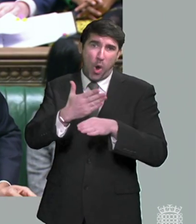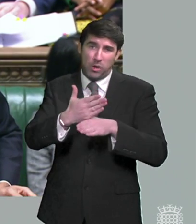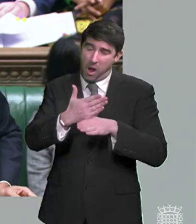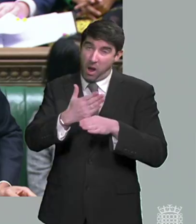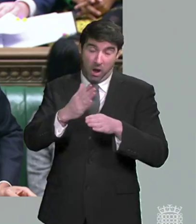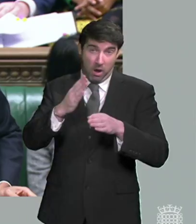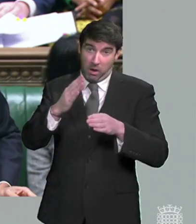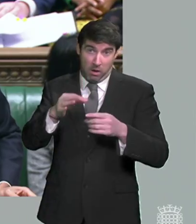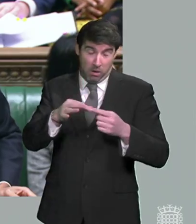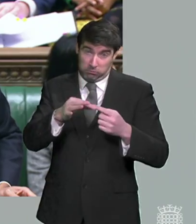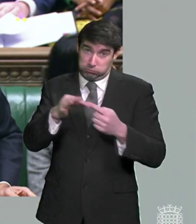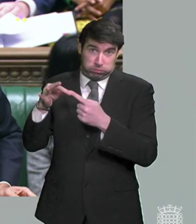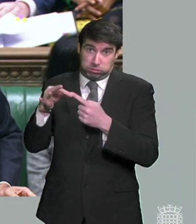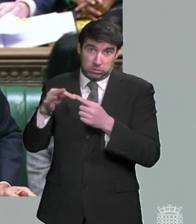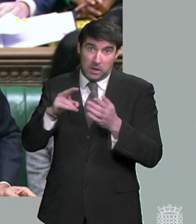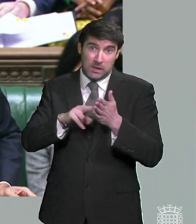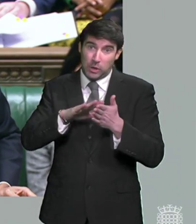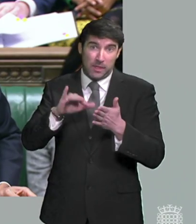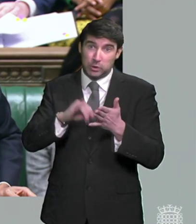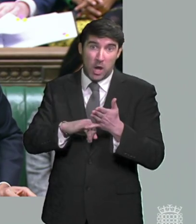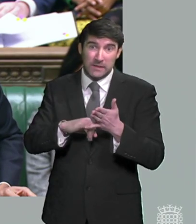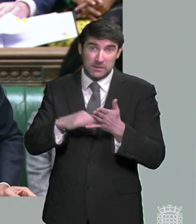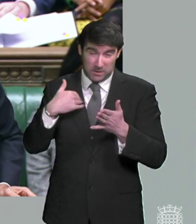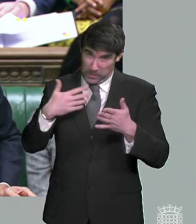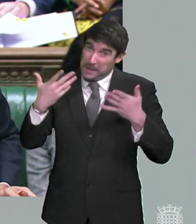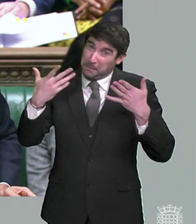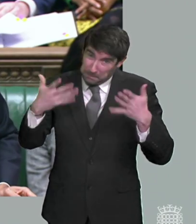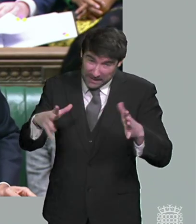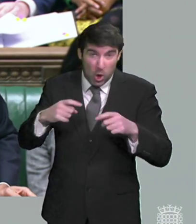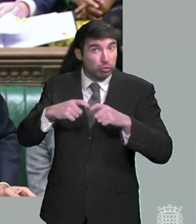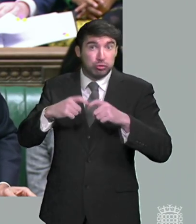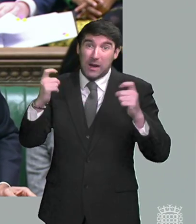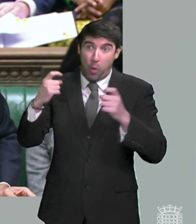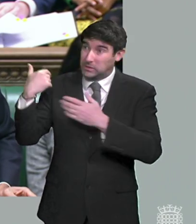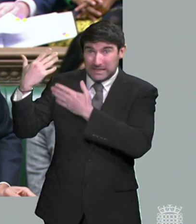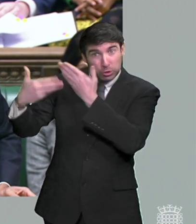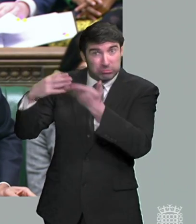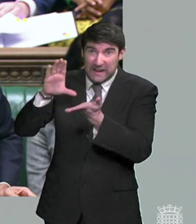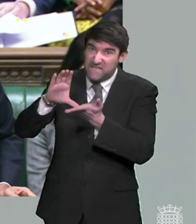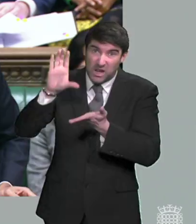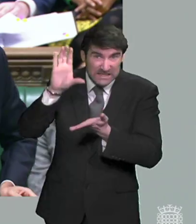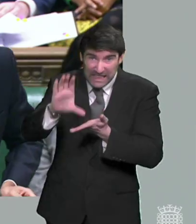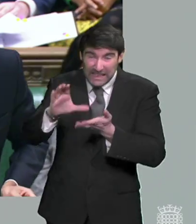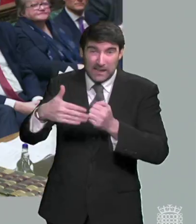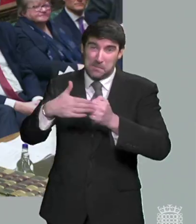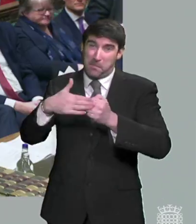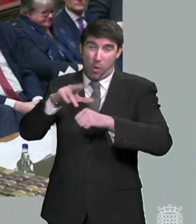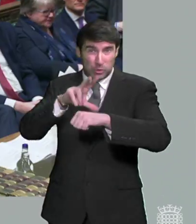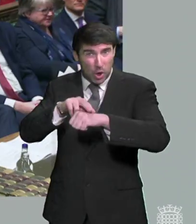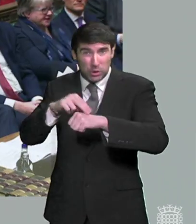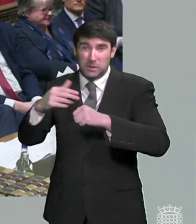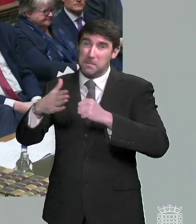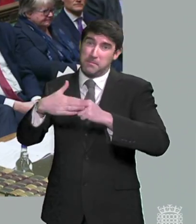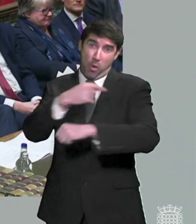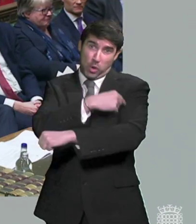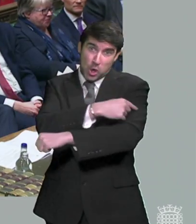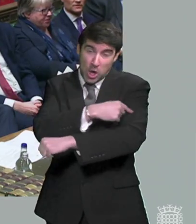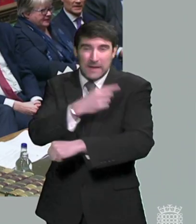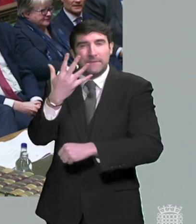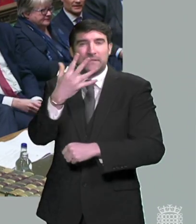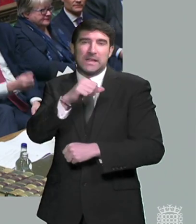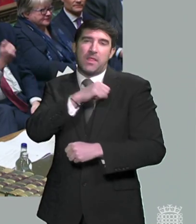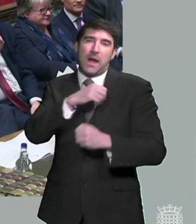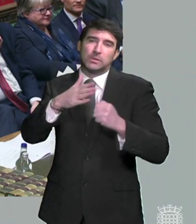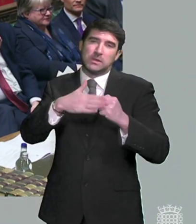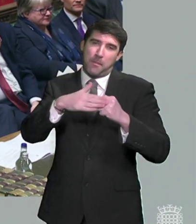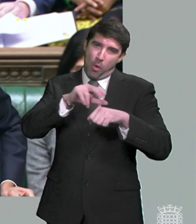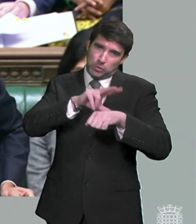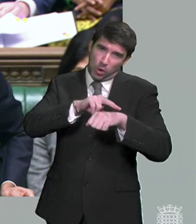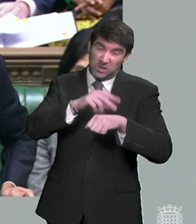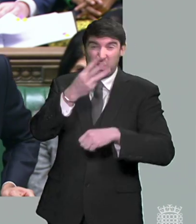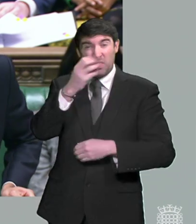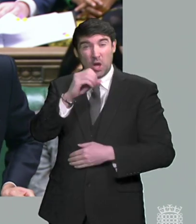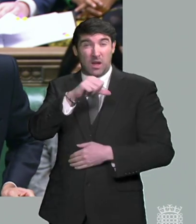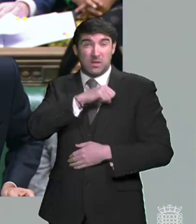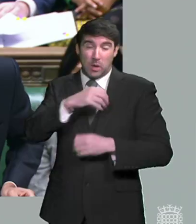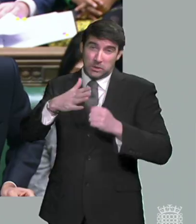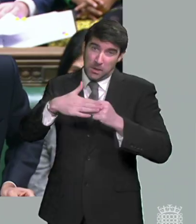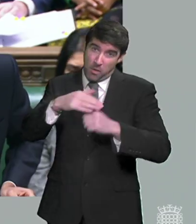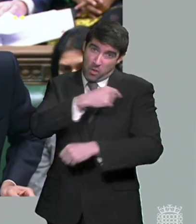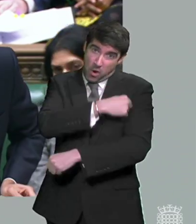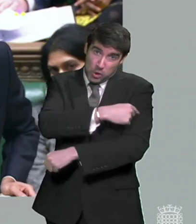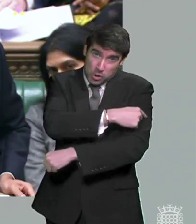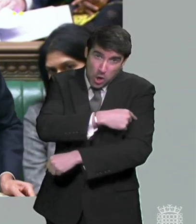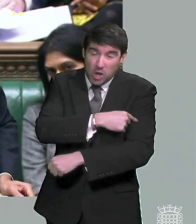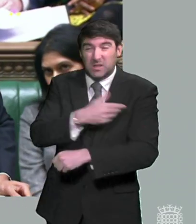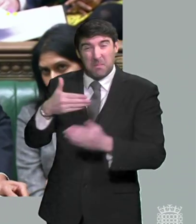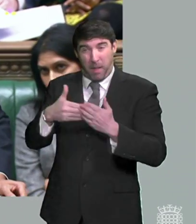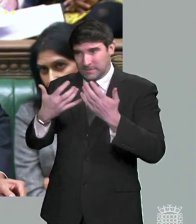That is why we have backed them with not just record funding, but record investment in more doctors and nurses, with 15,000 more doctors, 30,000 more nurses and more lifesaving equipment that will help them to do their jobs.